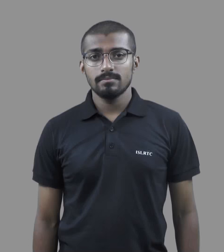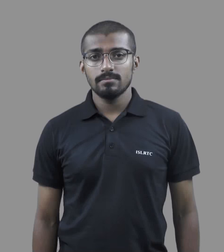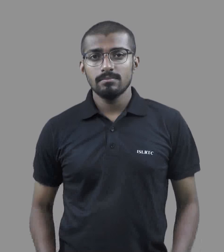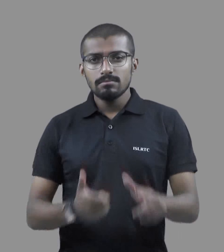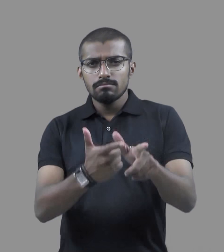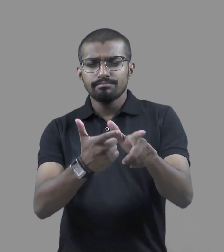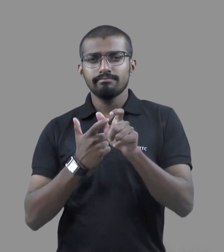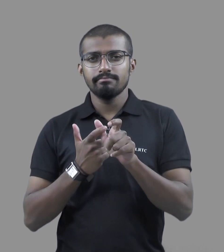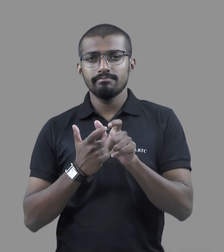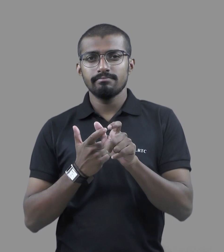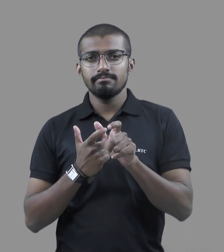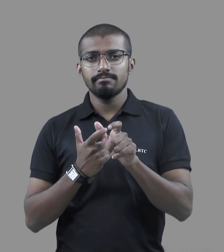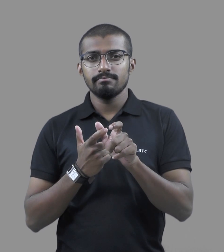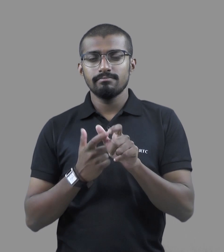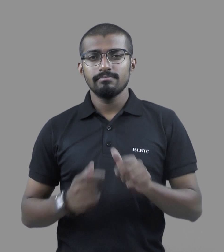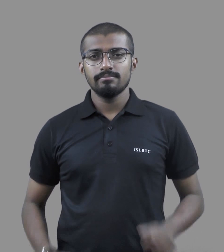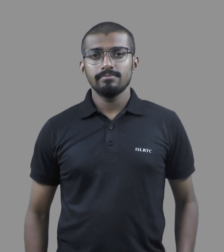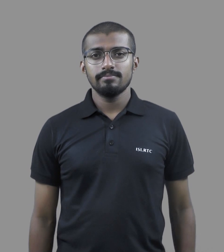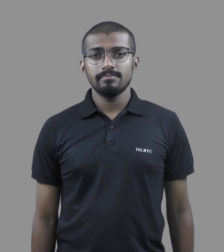Fast